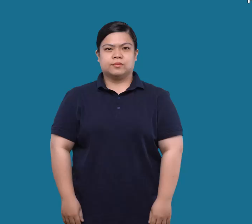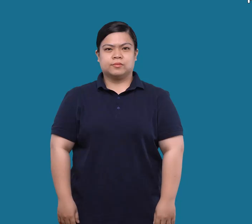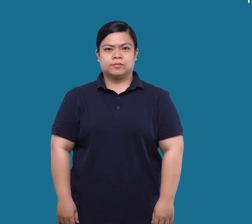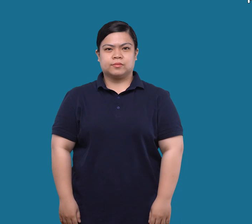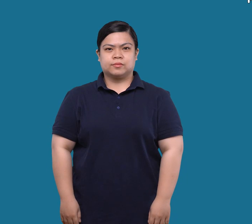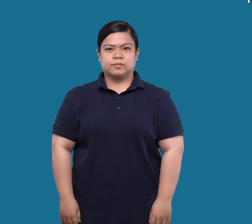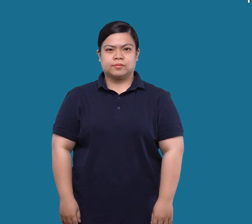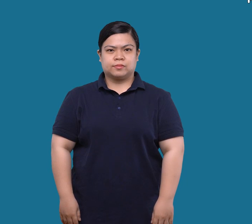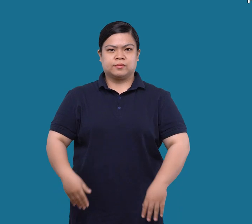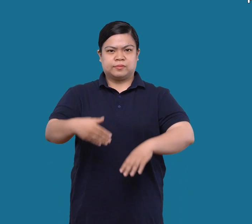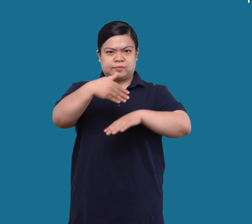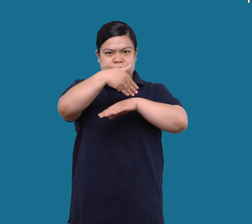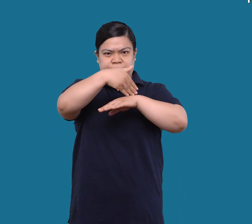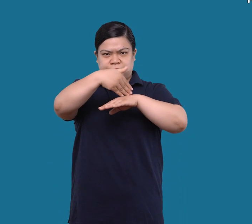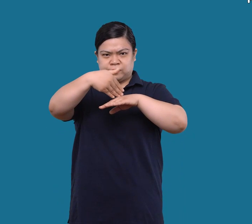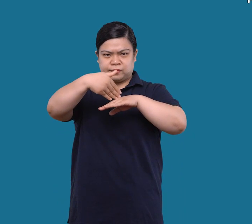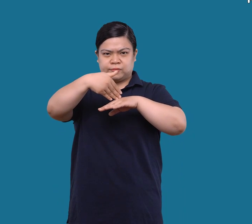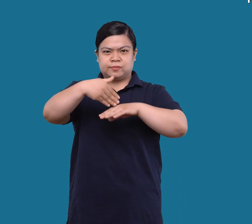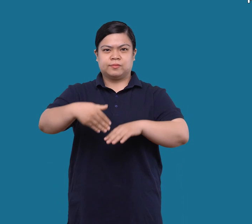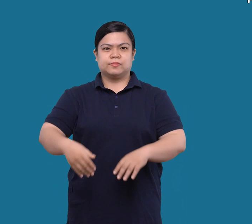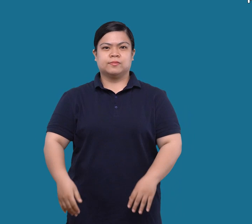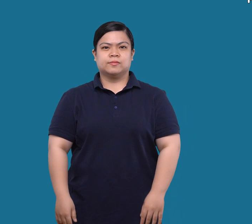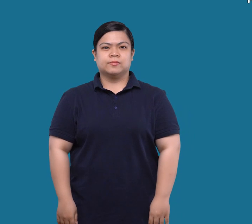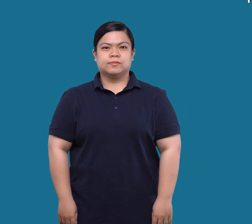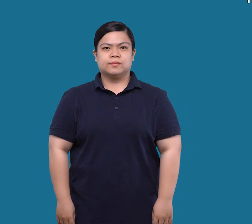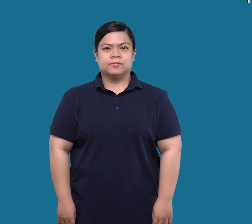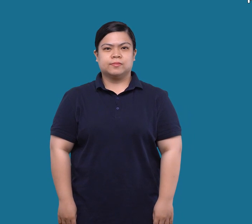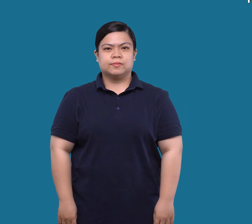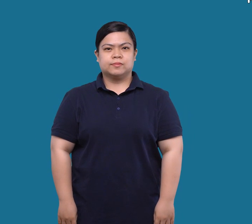phẫu thuật tay